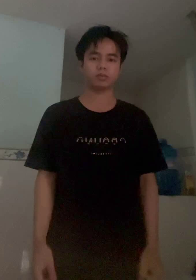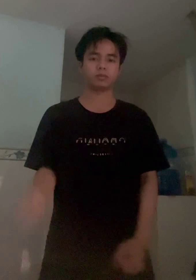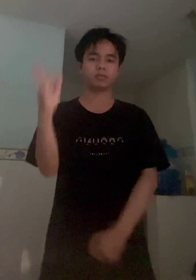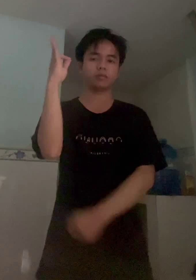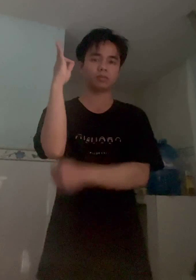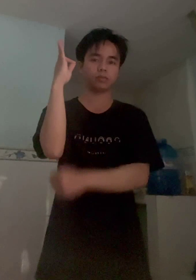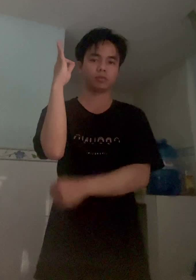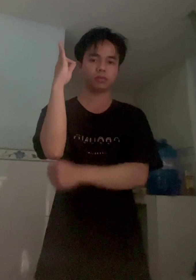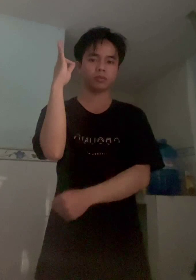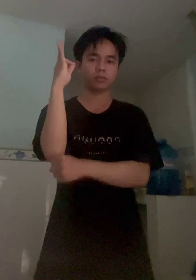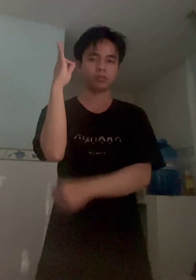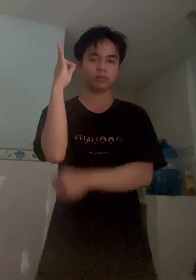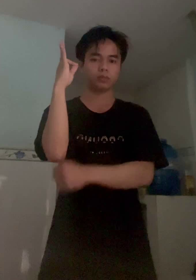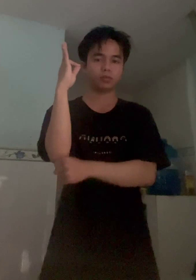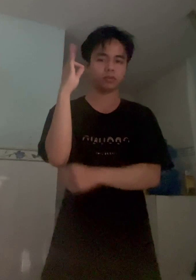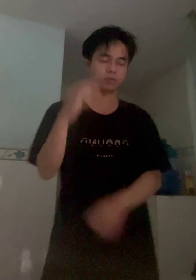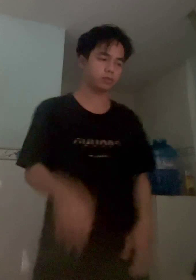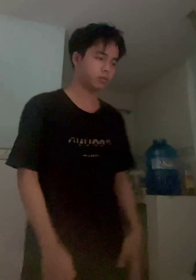buoi trua